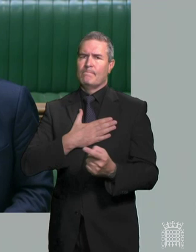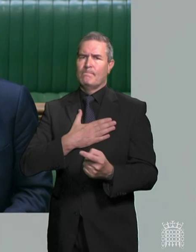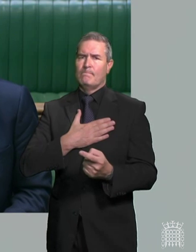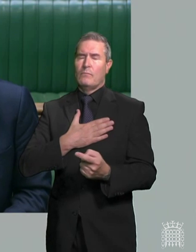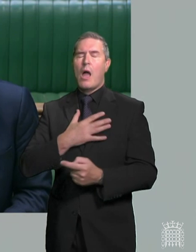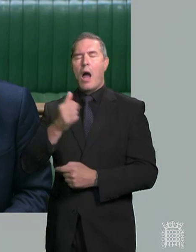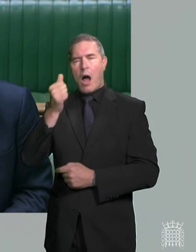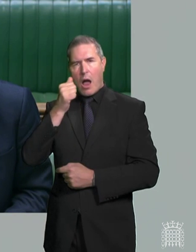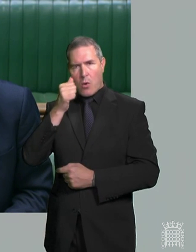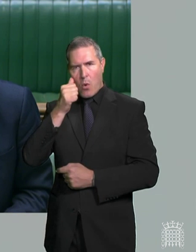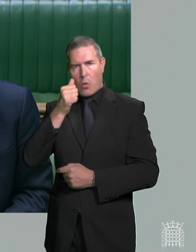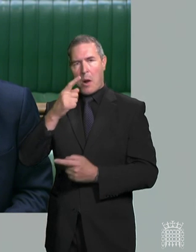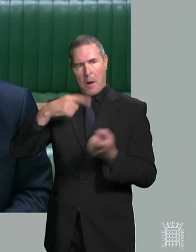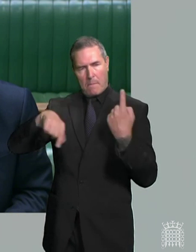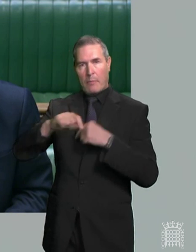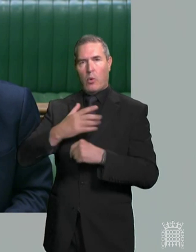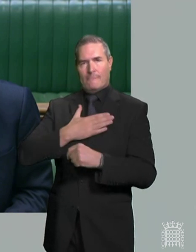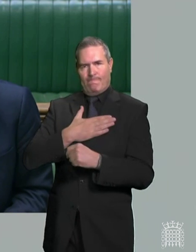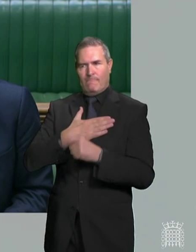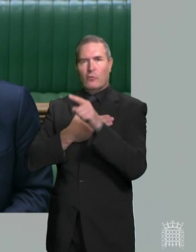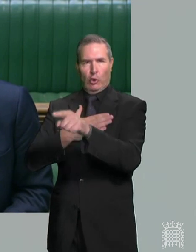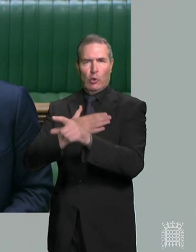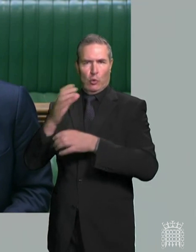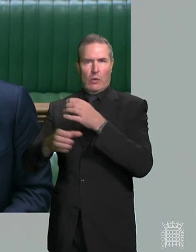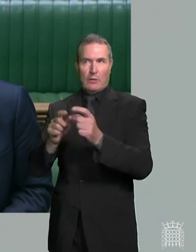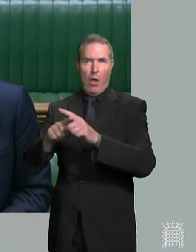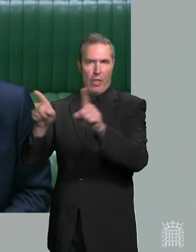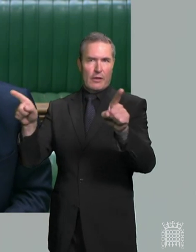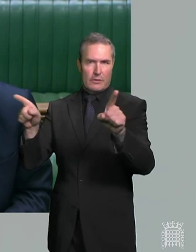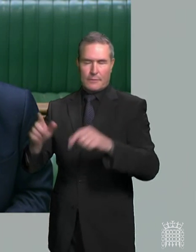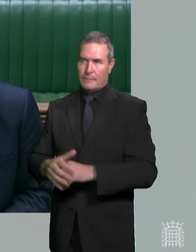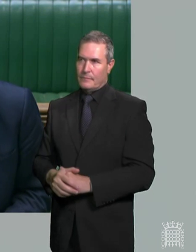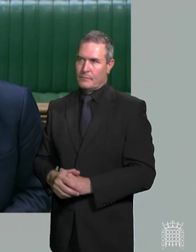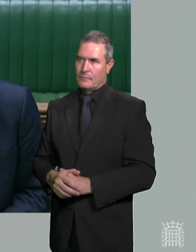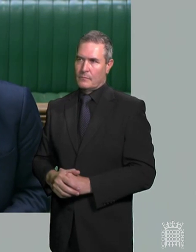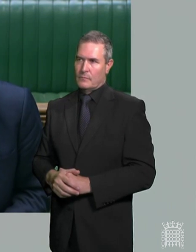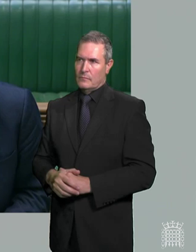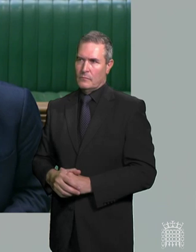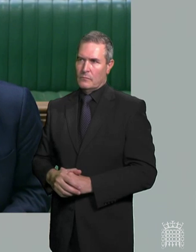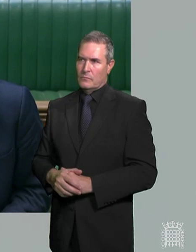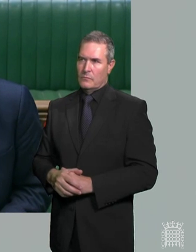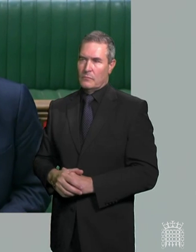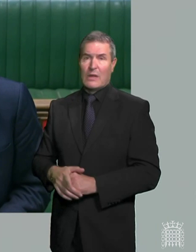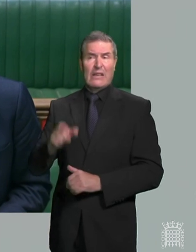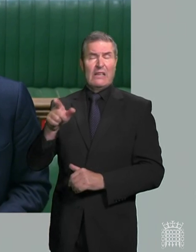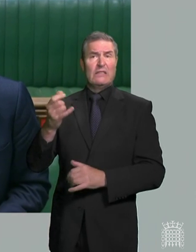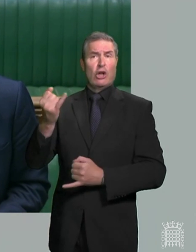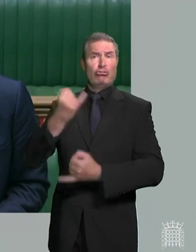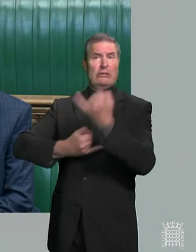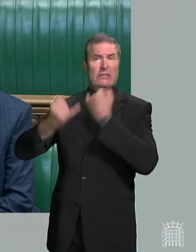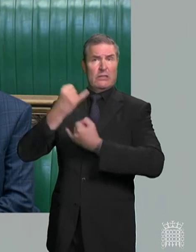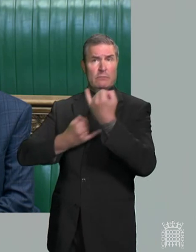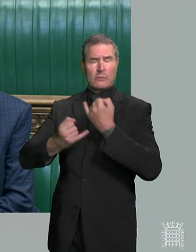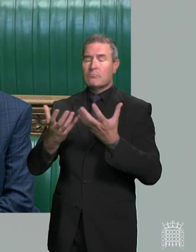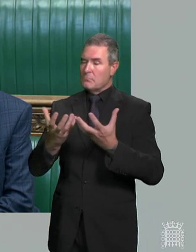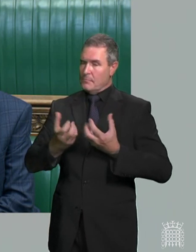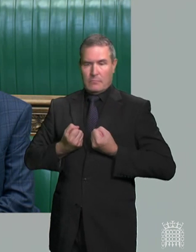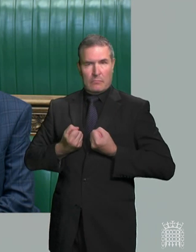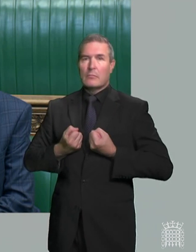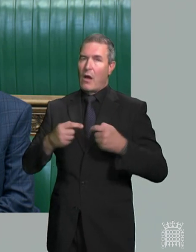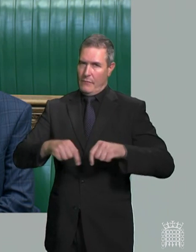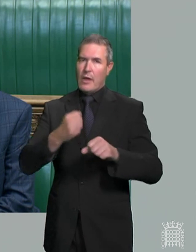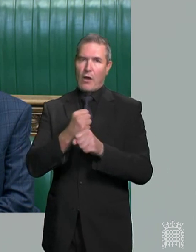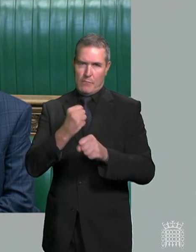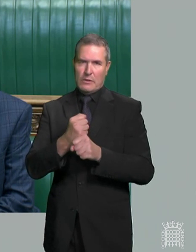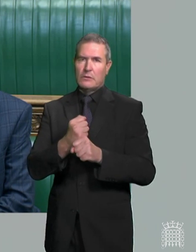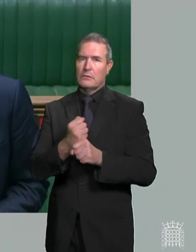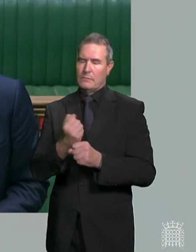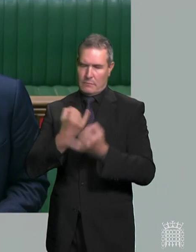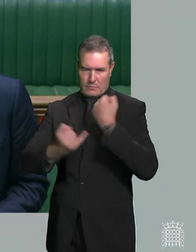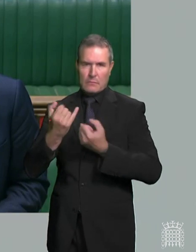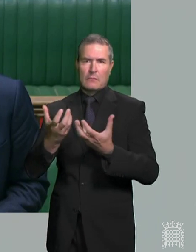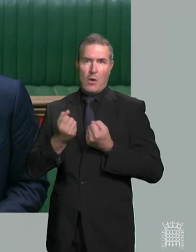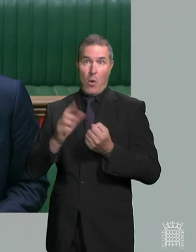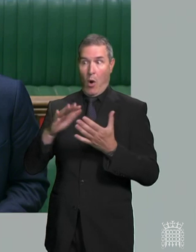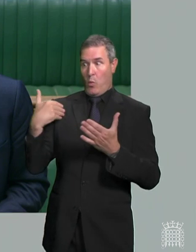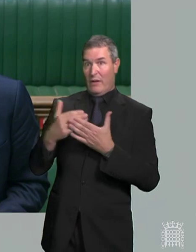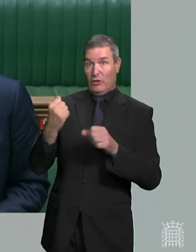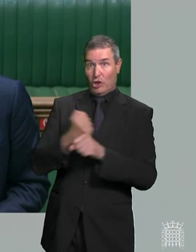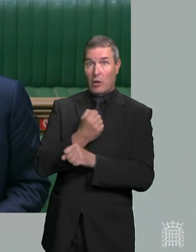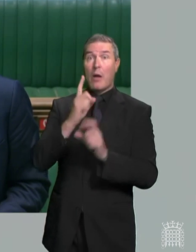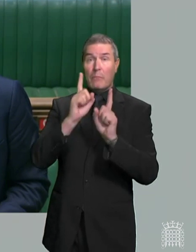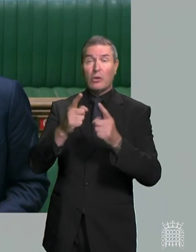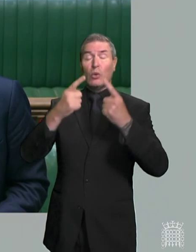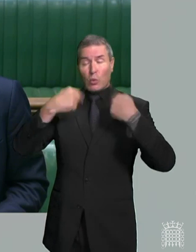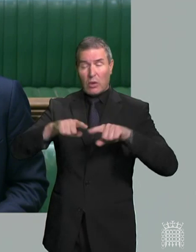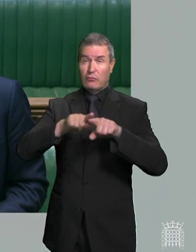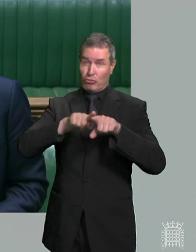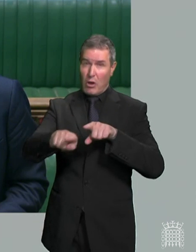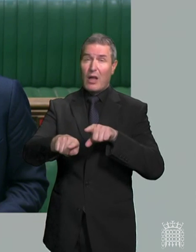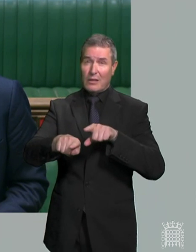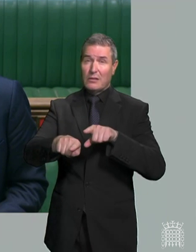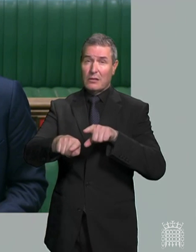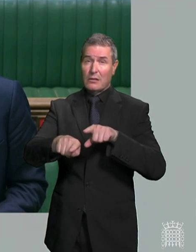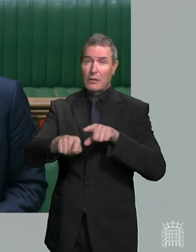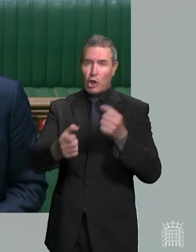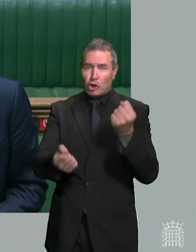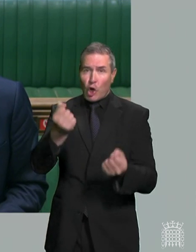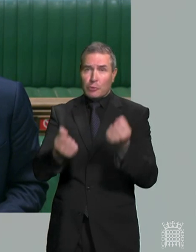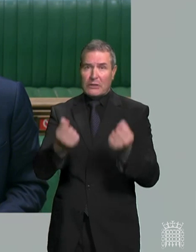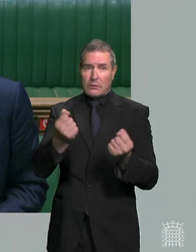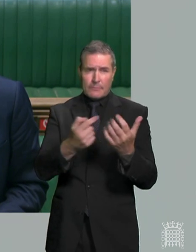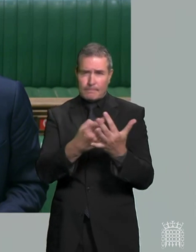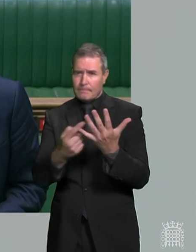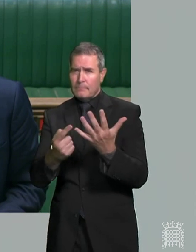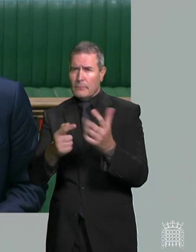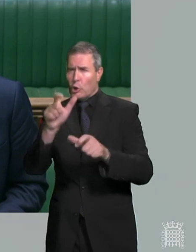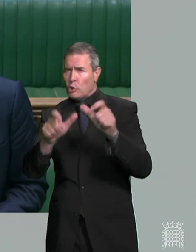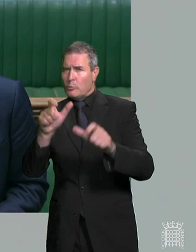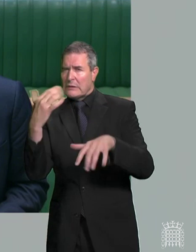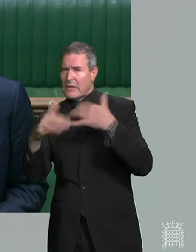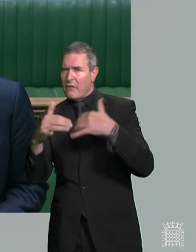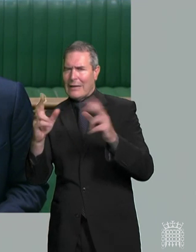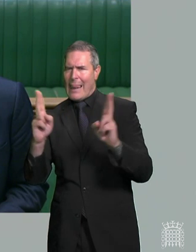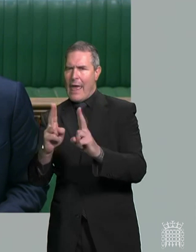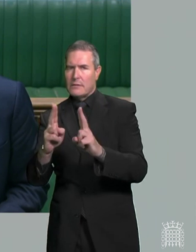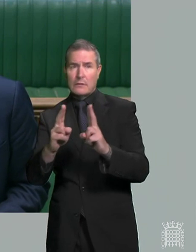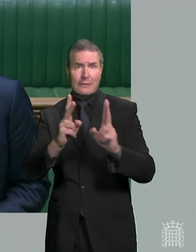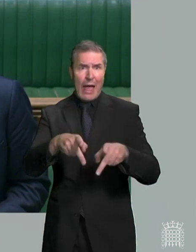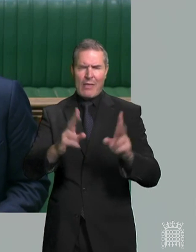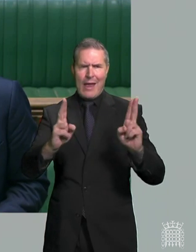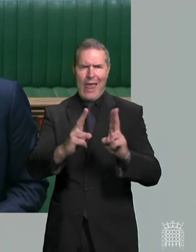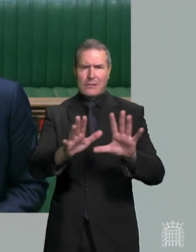I know how much sympathy there will be with him. I take the honourable Gentleman’s criticisms of the Government and everything we have done most sincerely, but all I can say is that we have tried throughout this pandemic to minimise human suffering and to minimise loss of life.